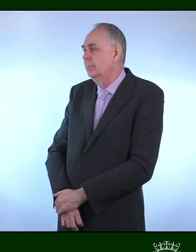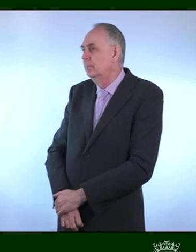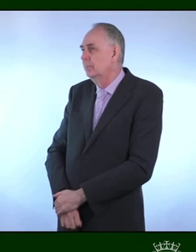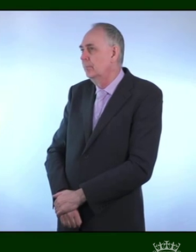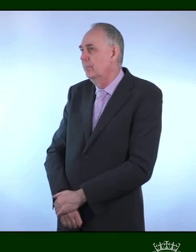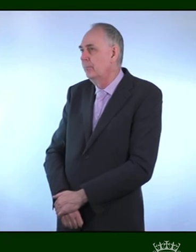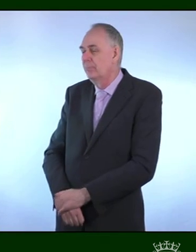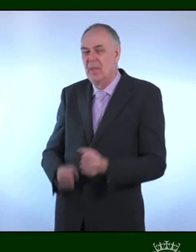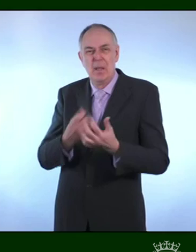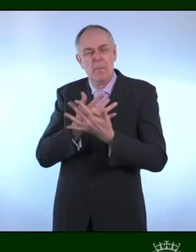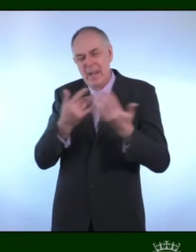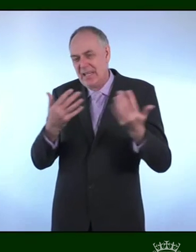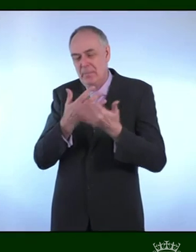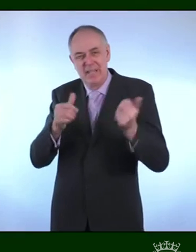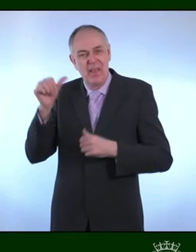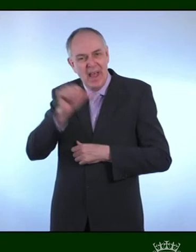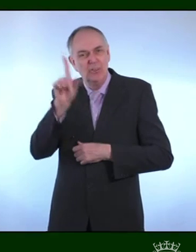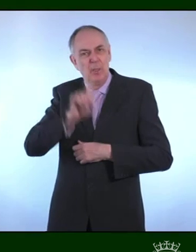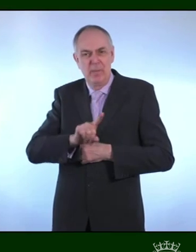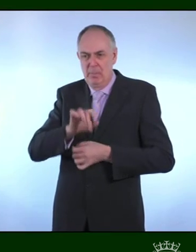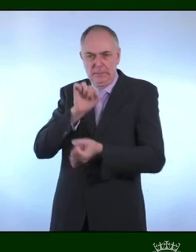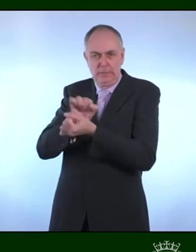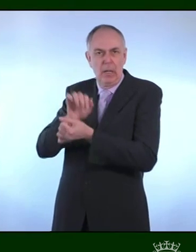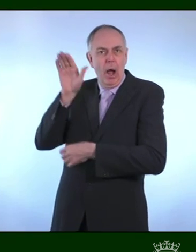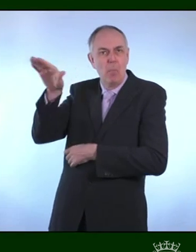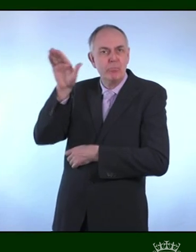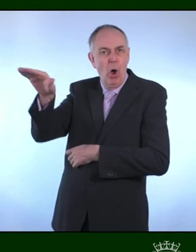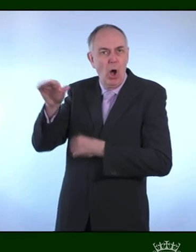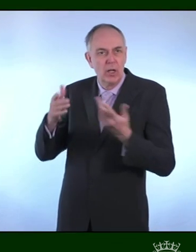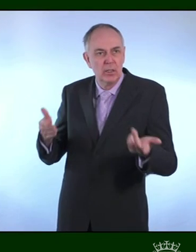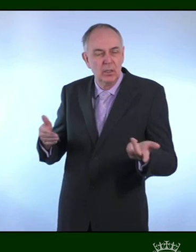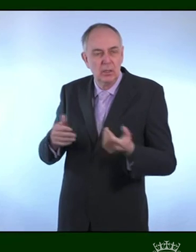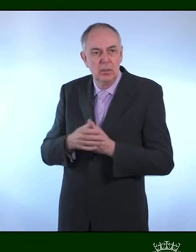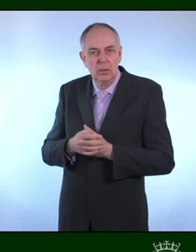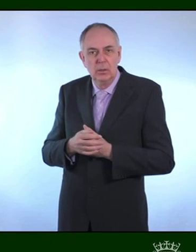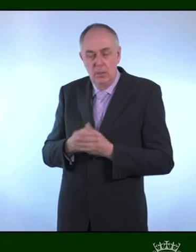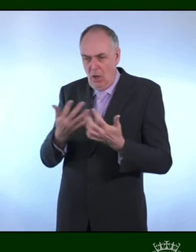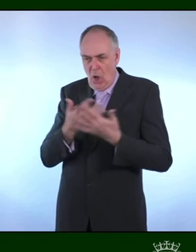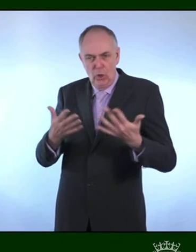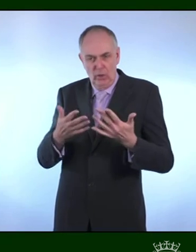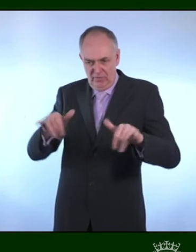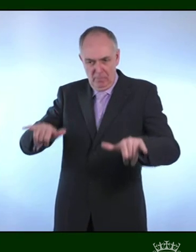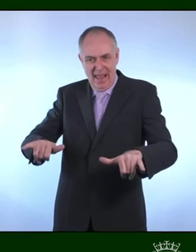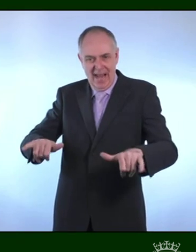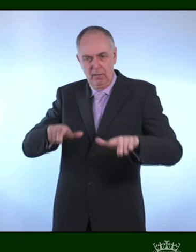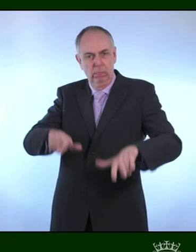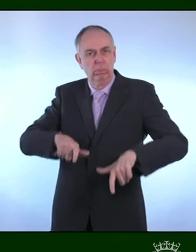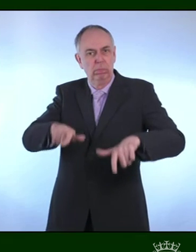Tens of thousands of our constituents are stranded abroad. At the same time, thousands of planes and pilots are sitting idle.